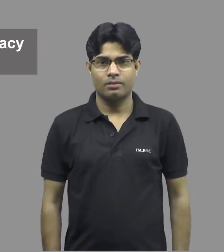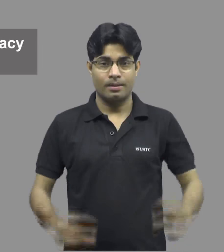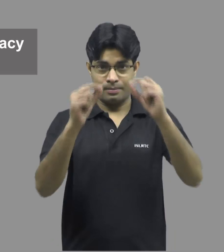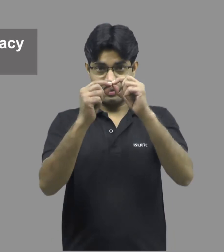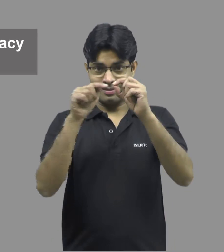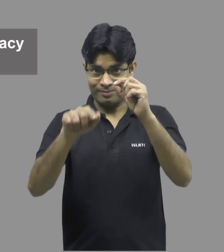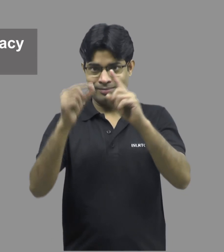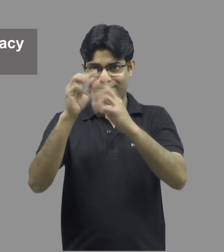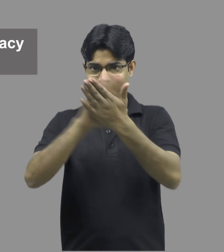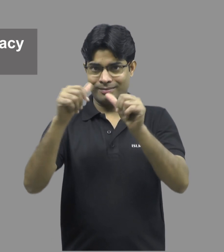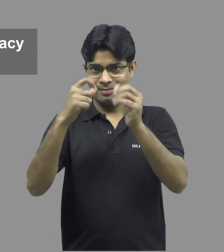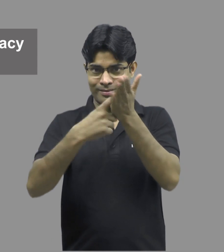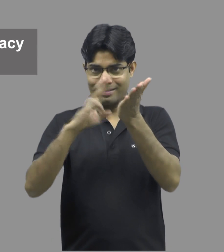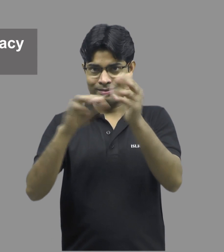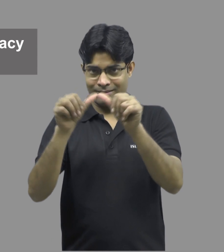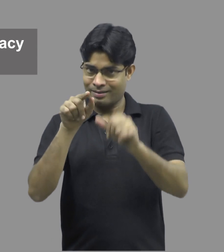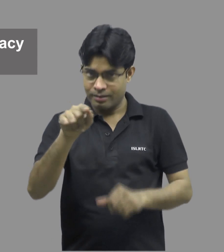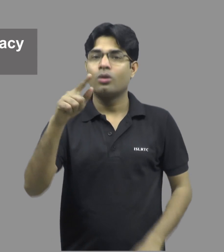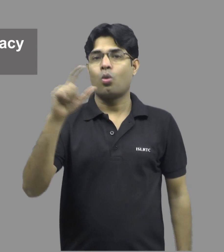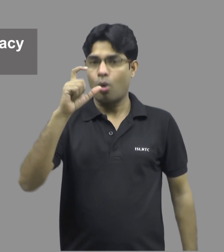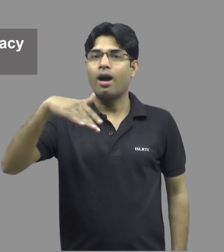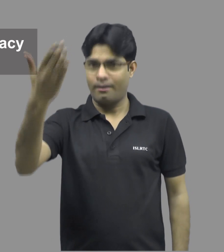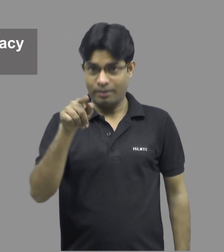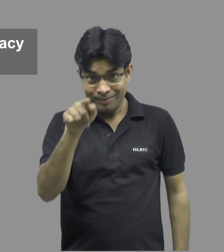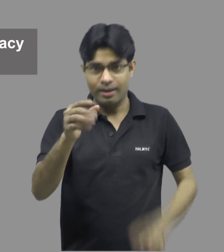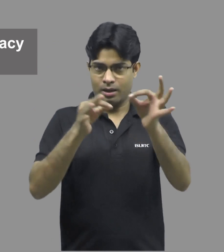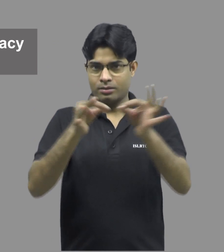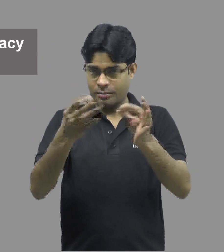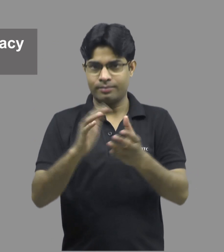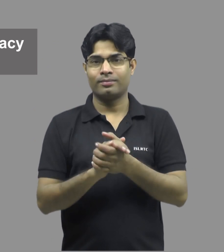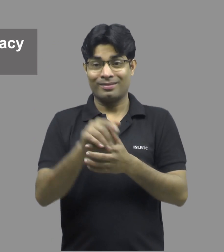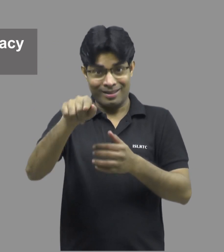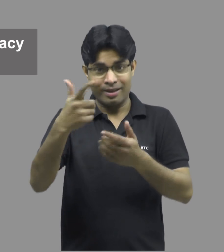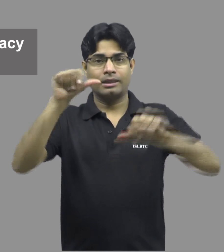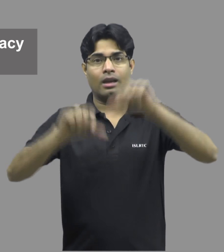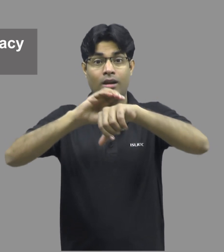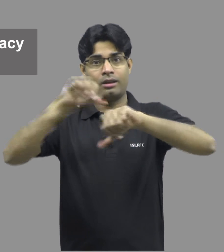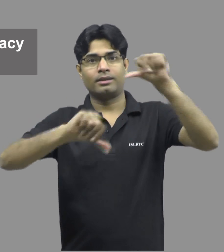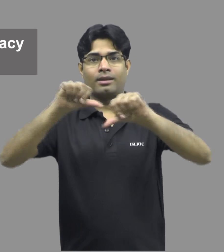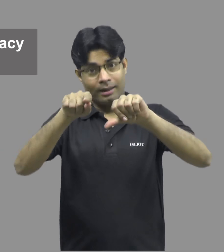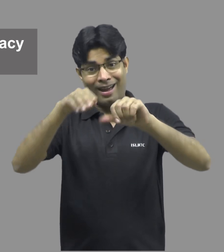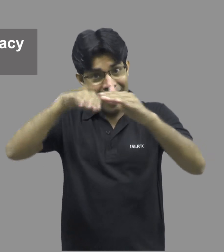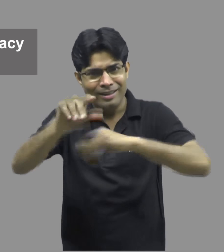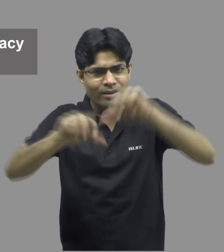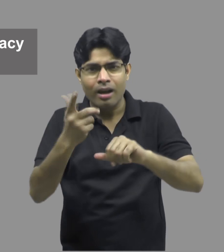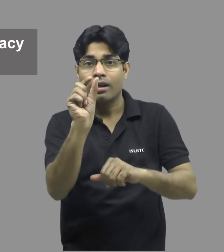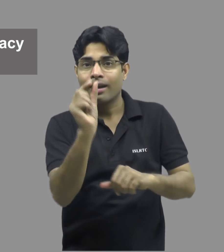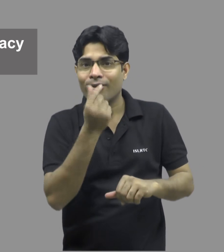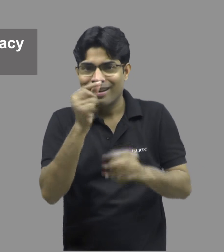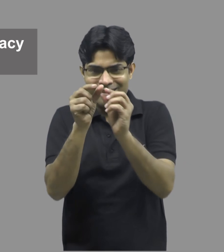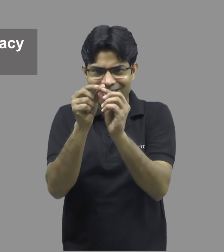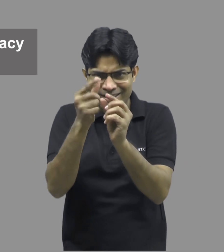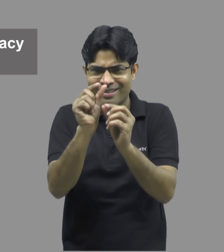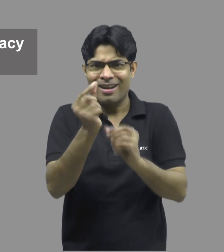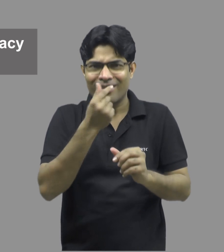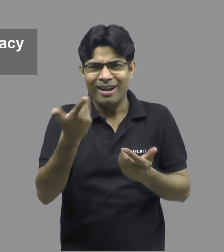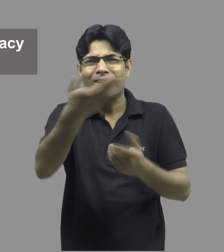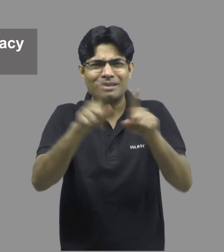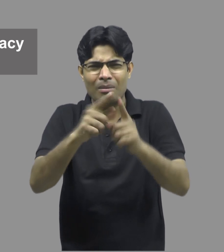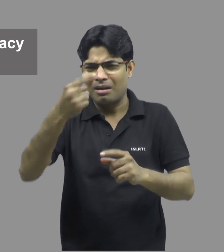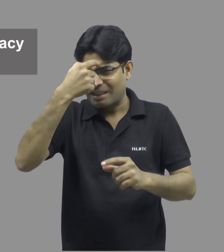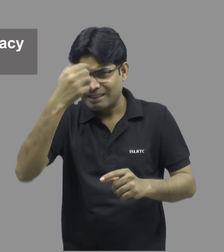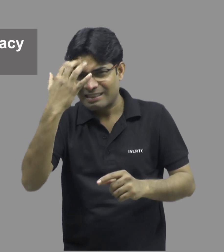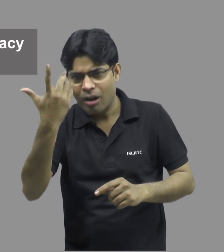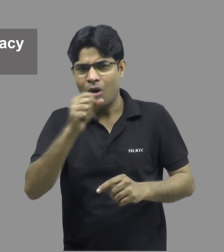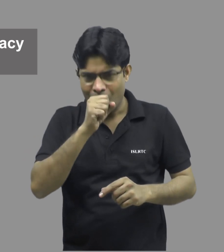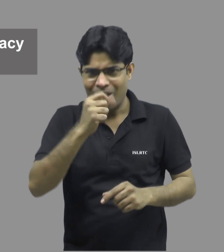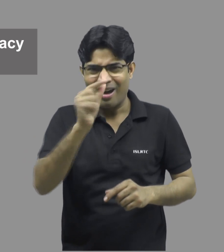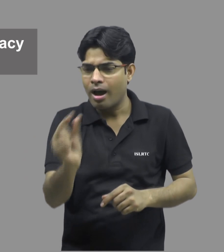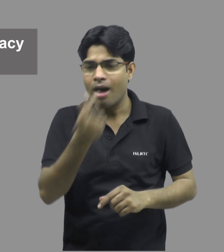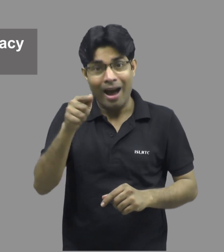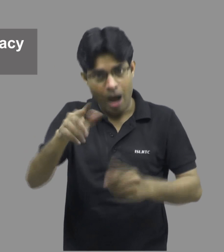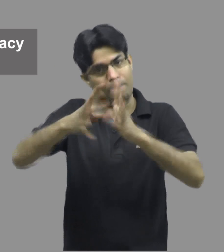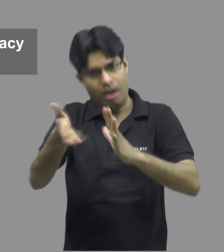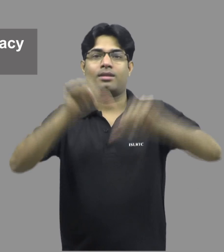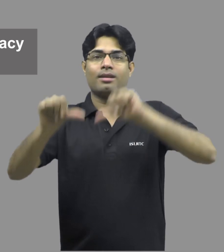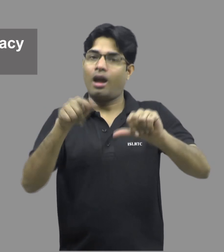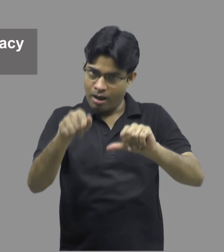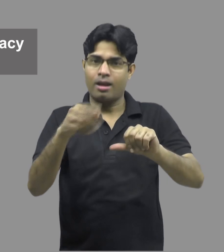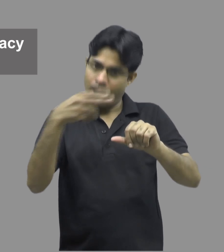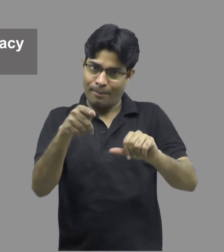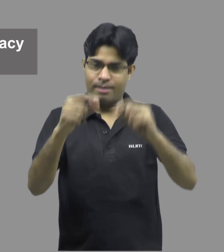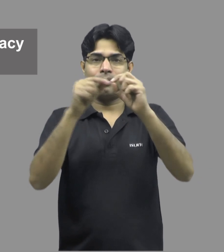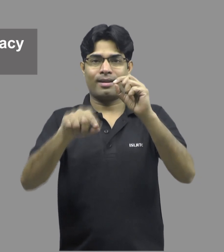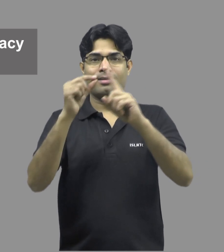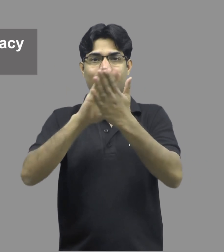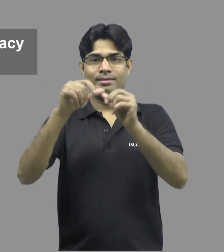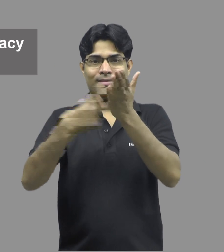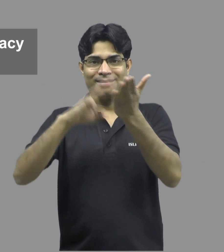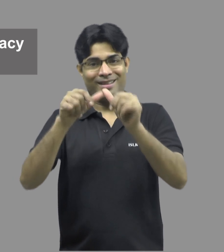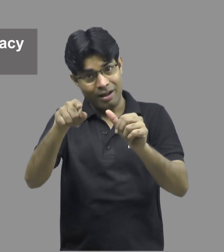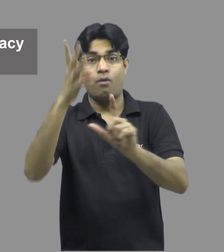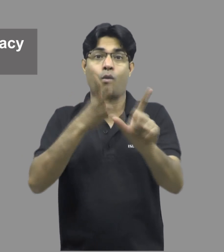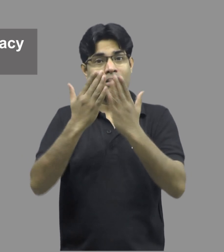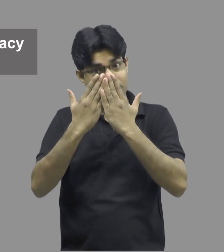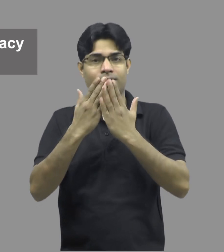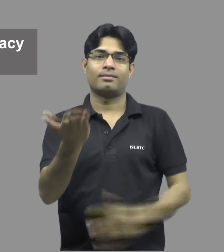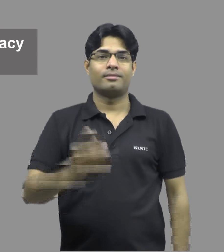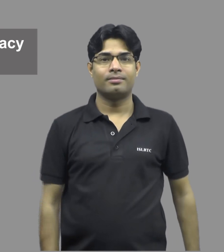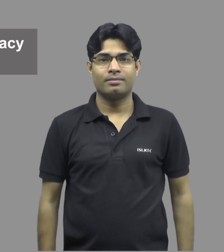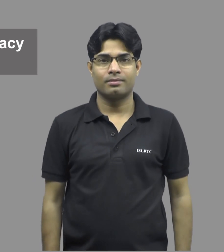B Pharma